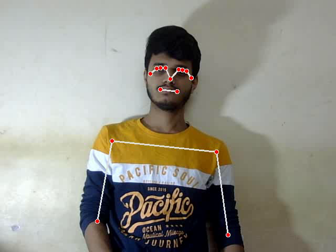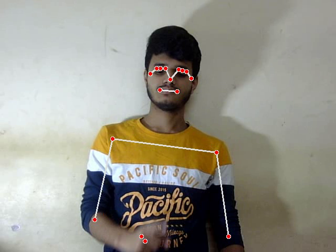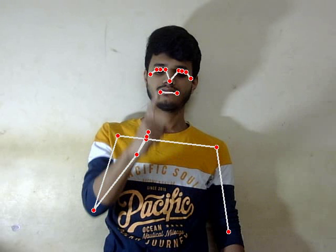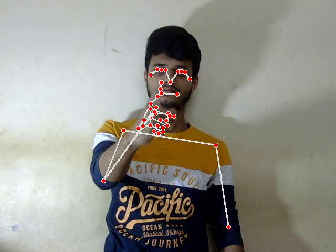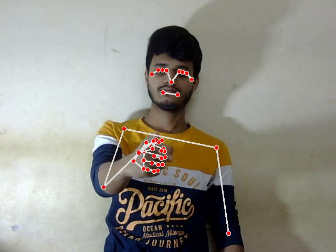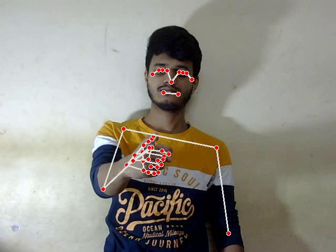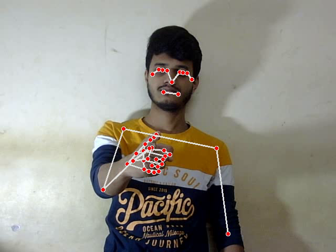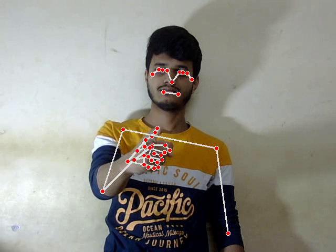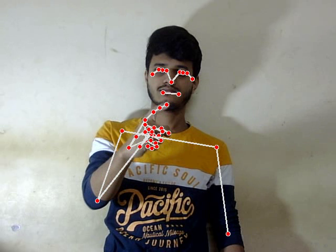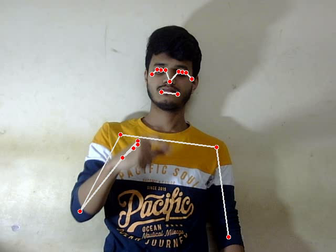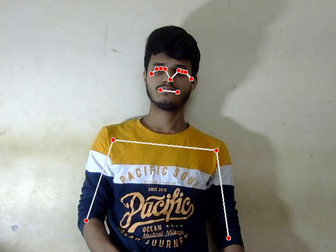you